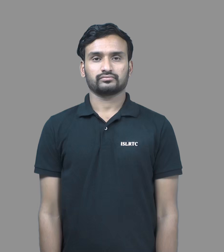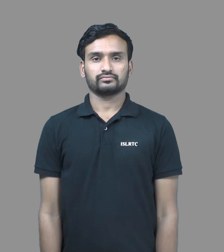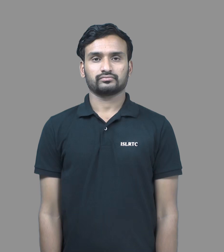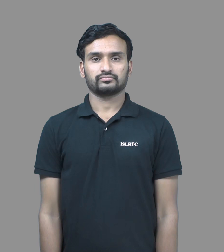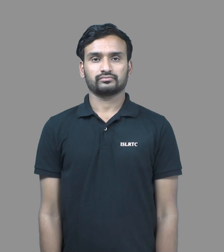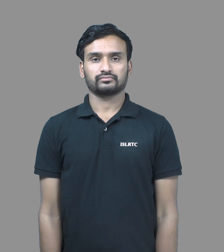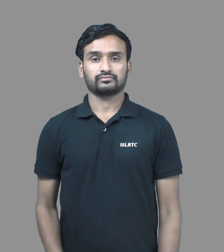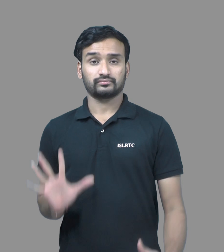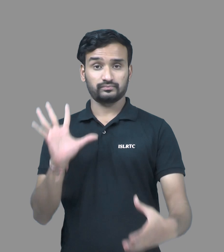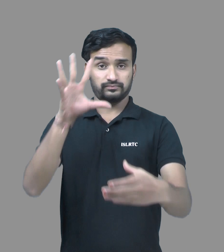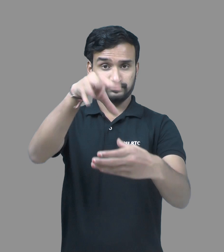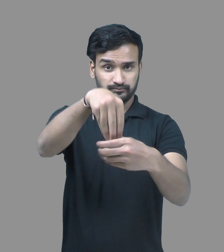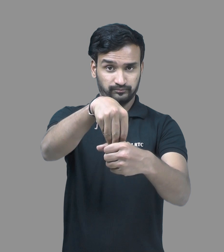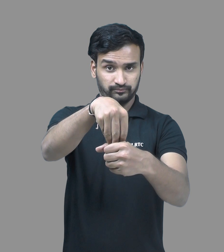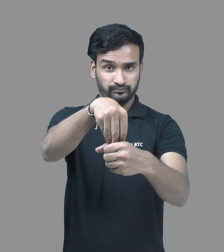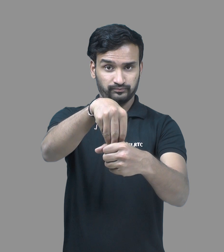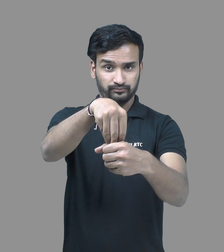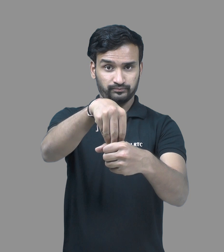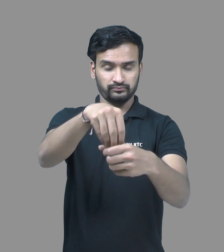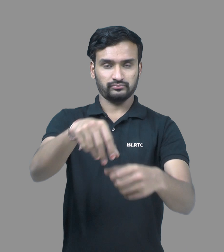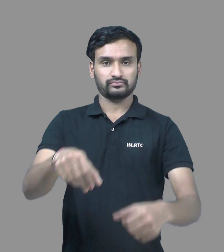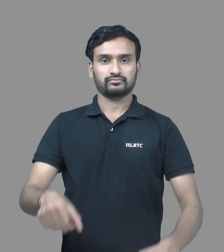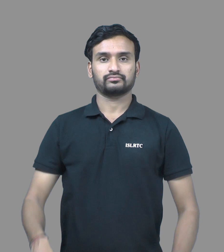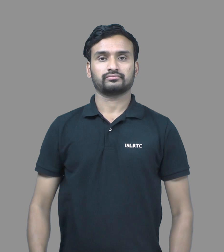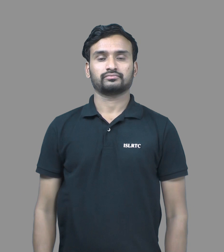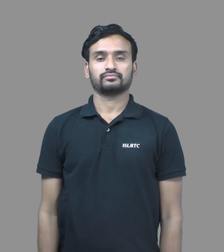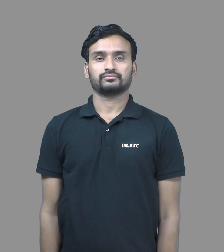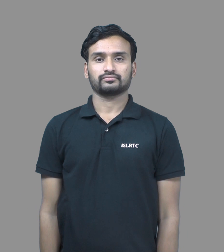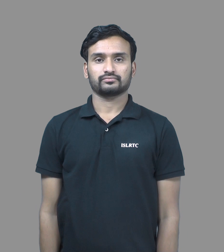Include